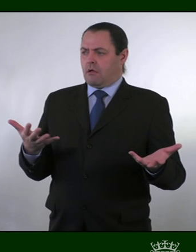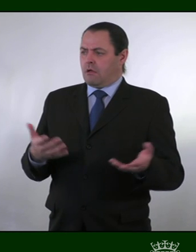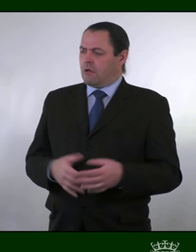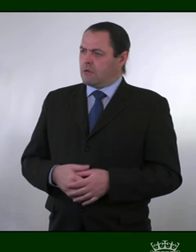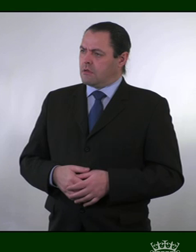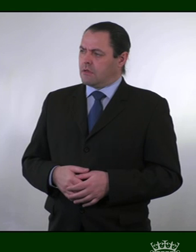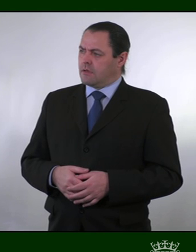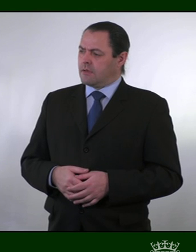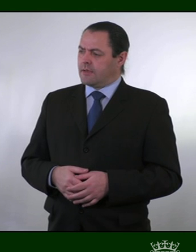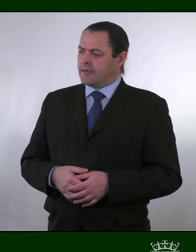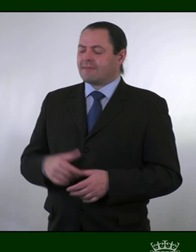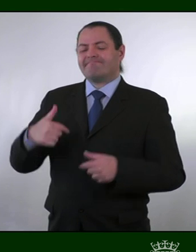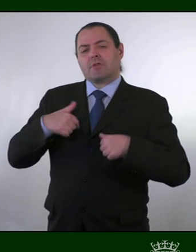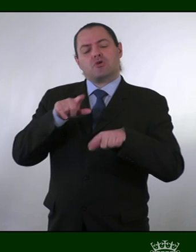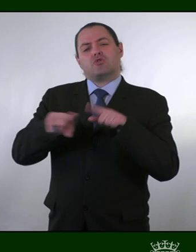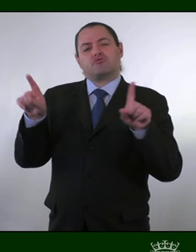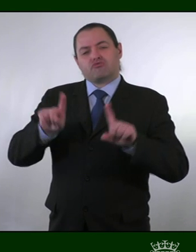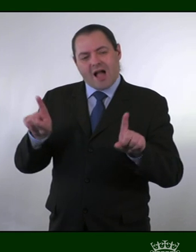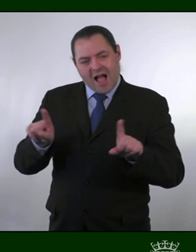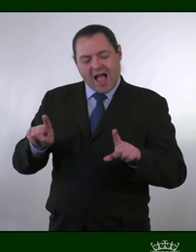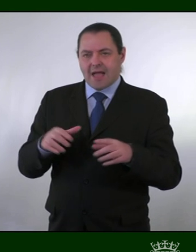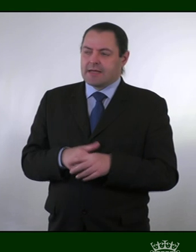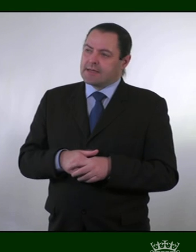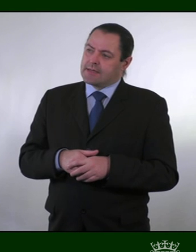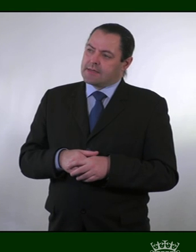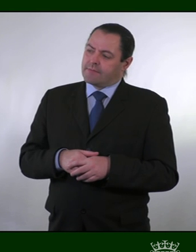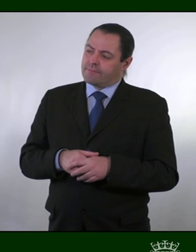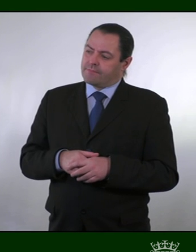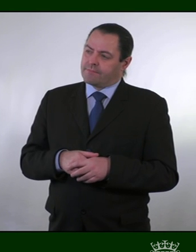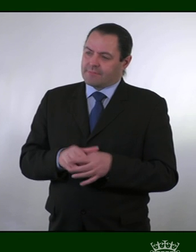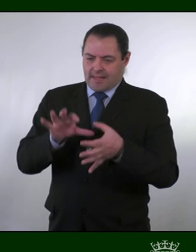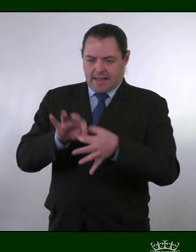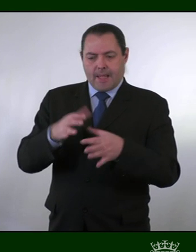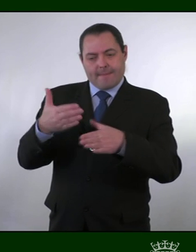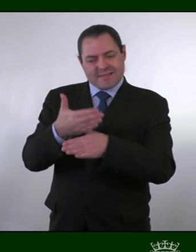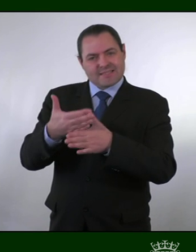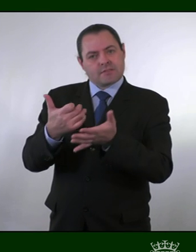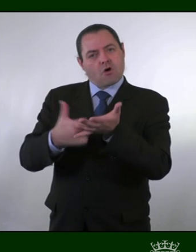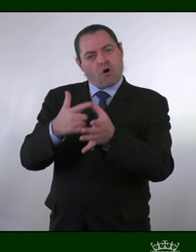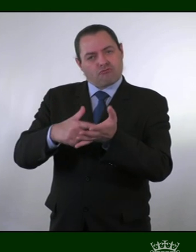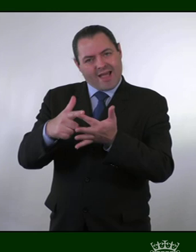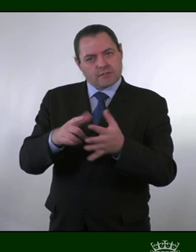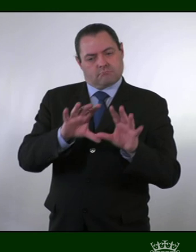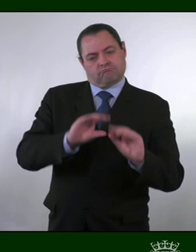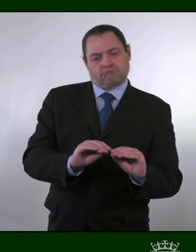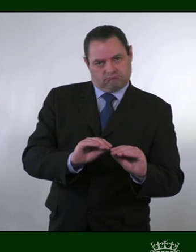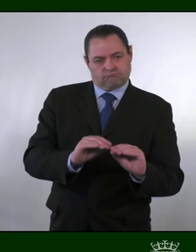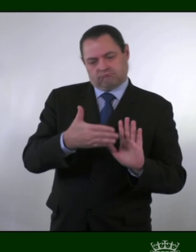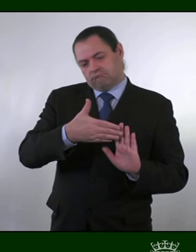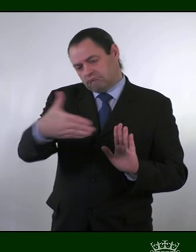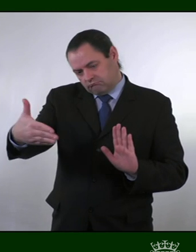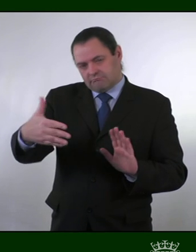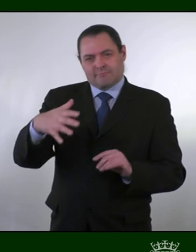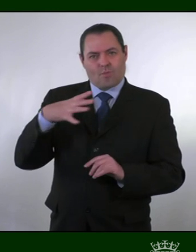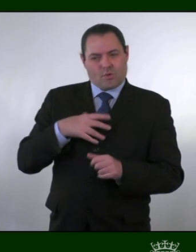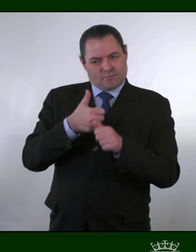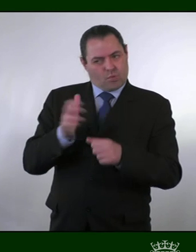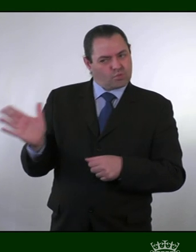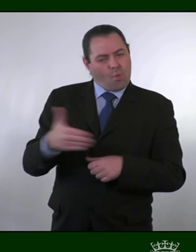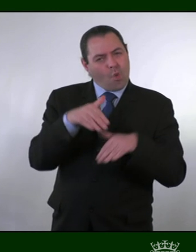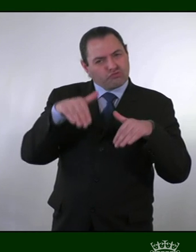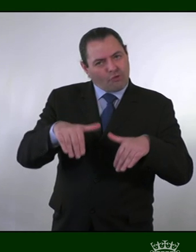What we are trying to do with the business rates holiday and all the other measures we have announced is to help all retailers.